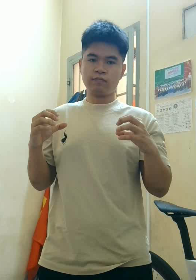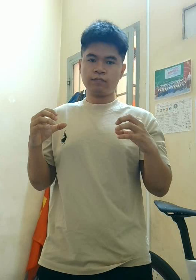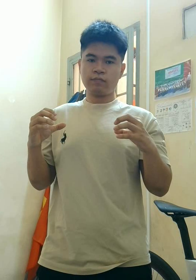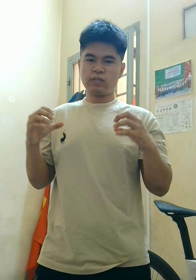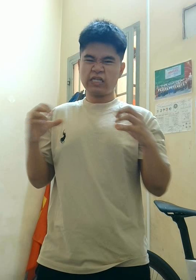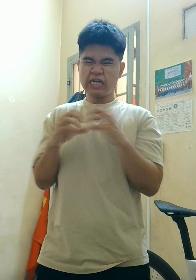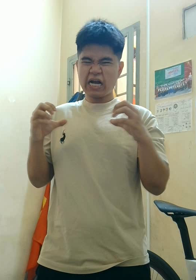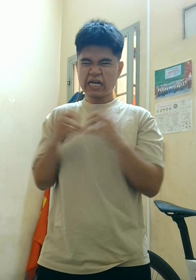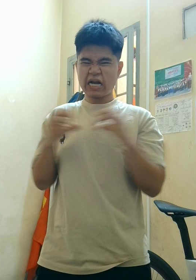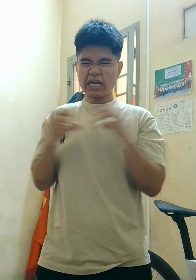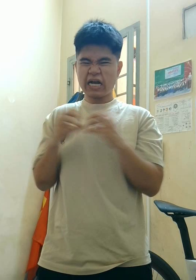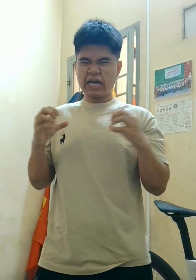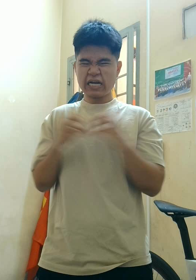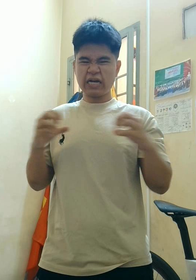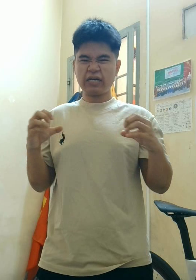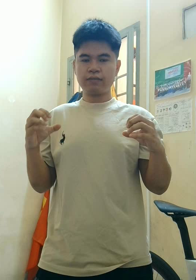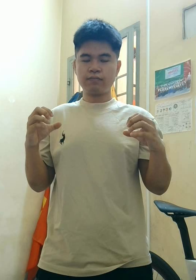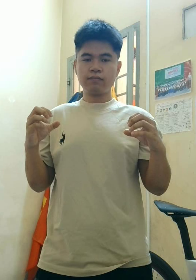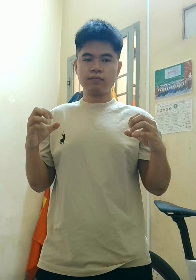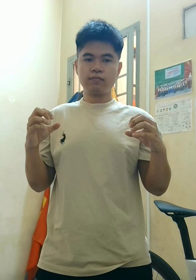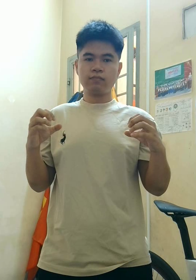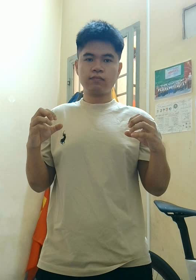cai nhau